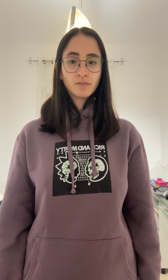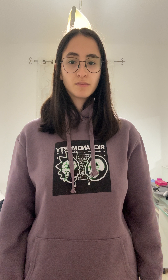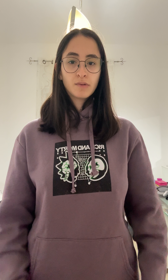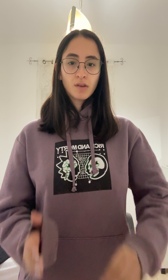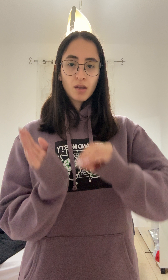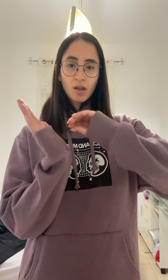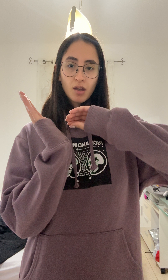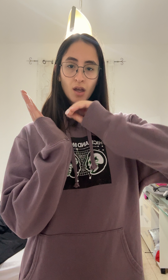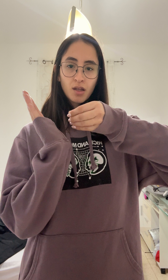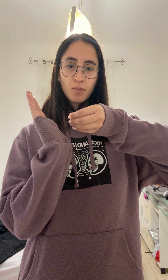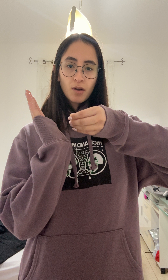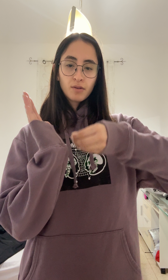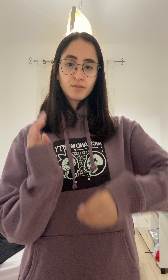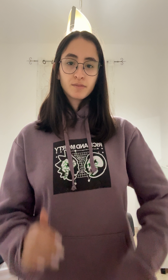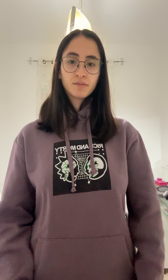חתימה